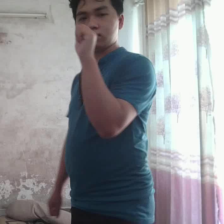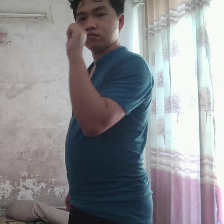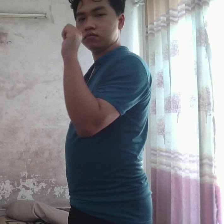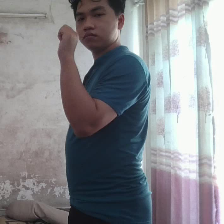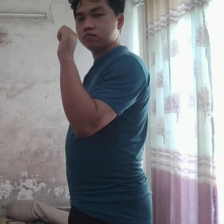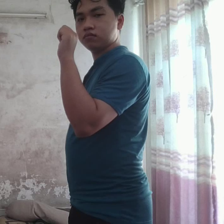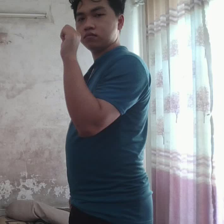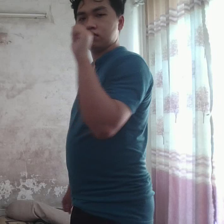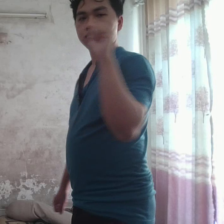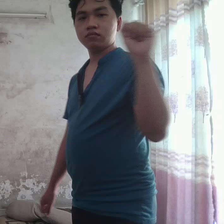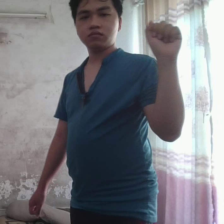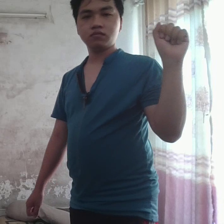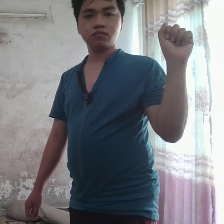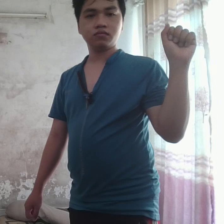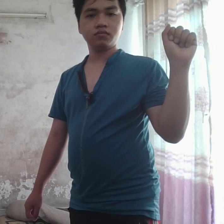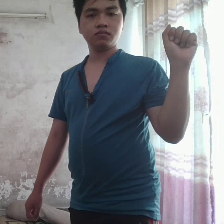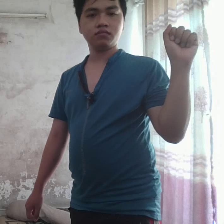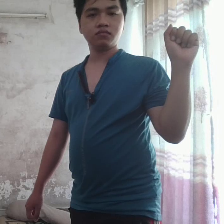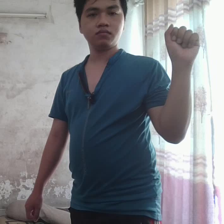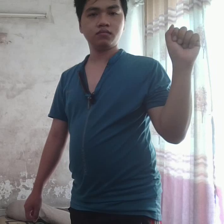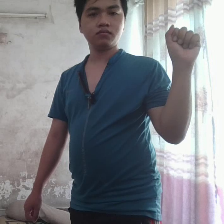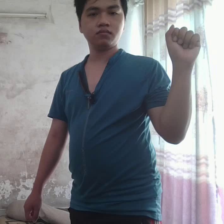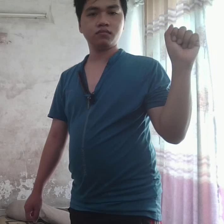a